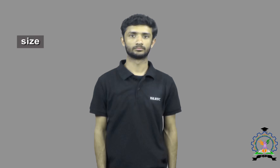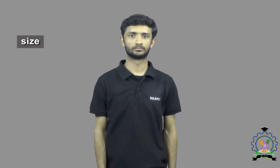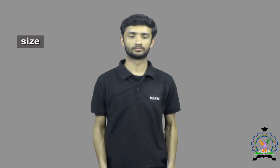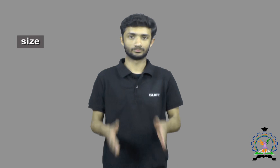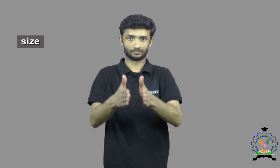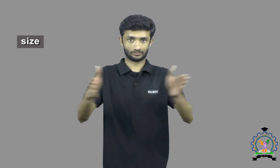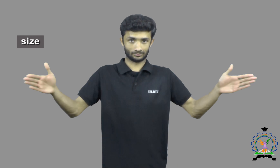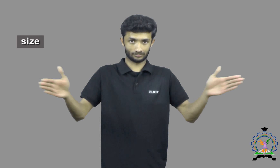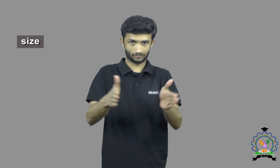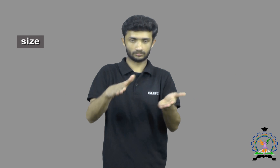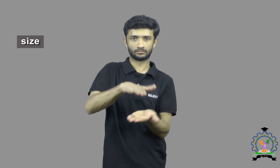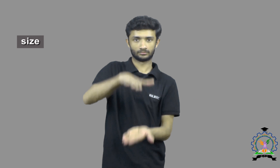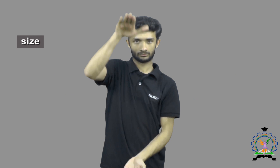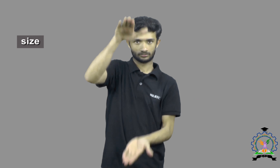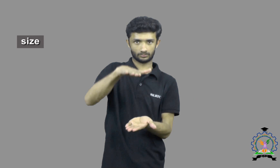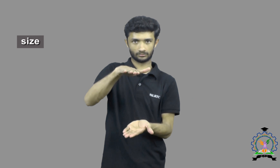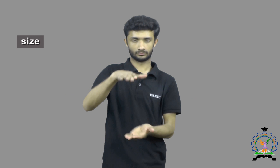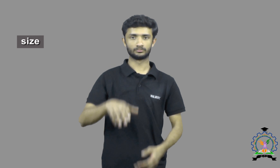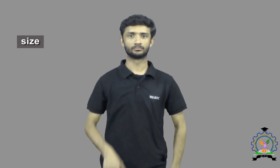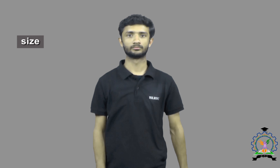Size